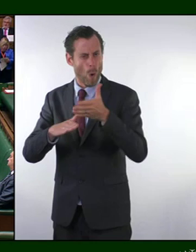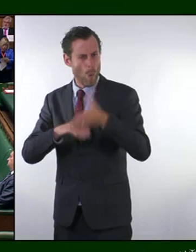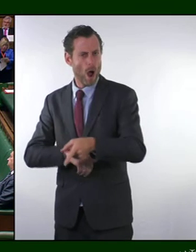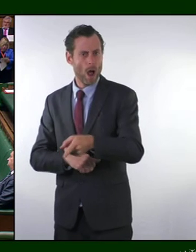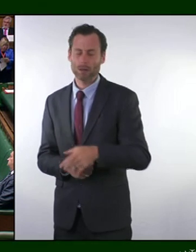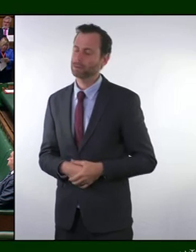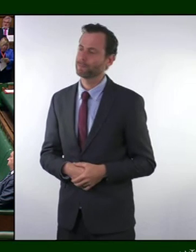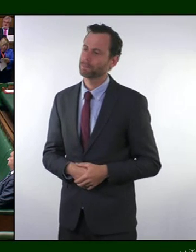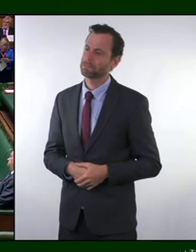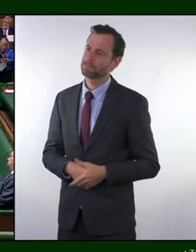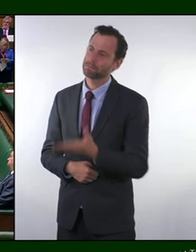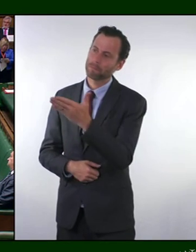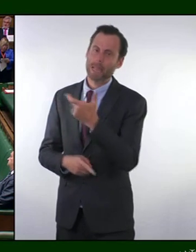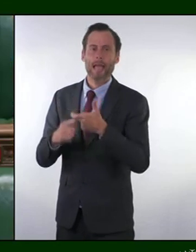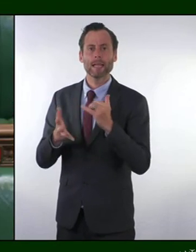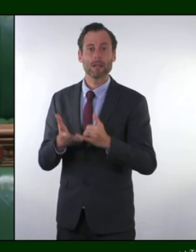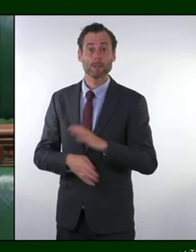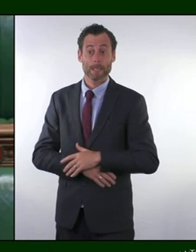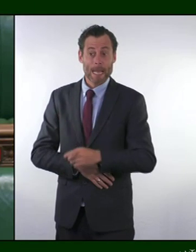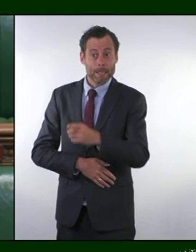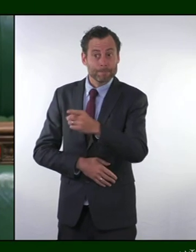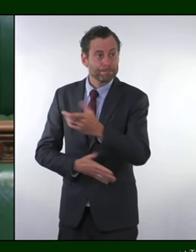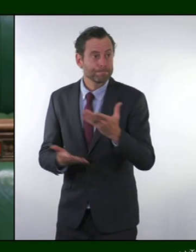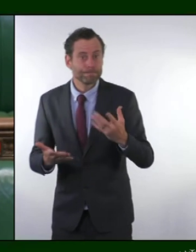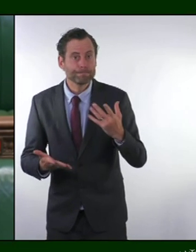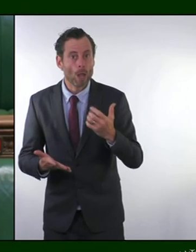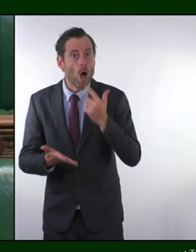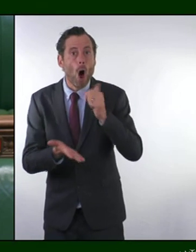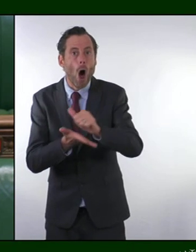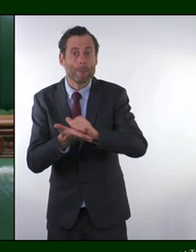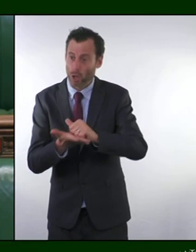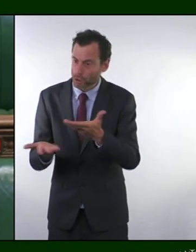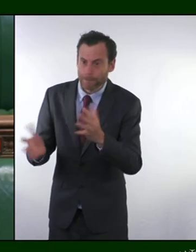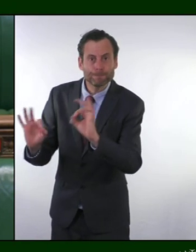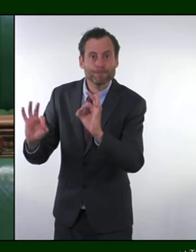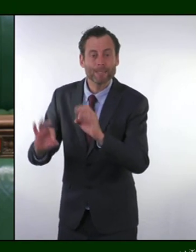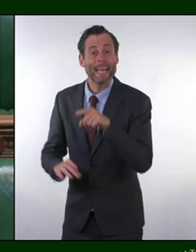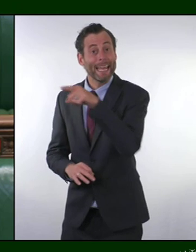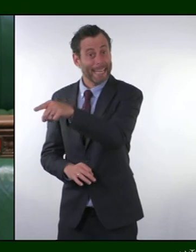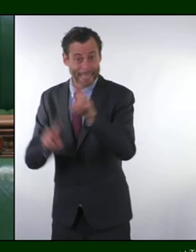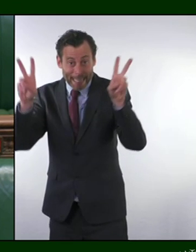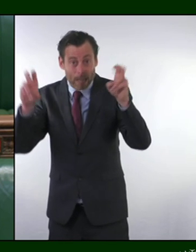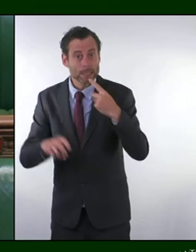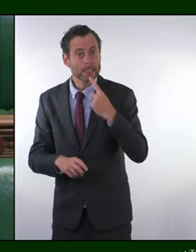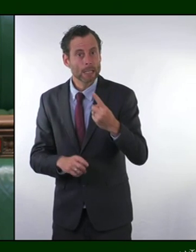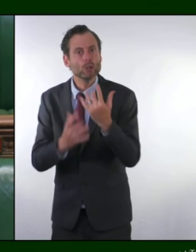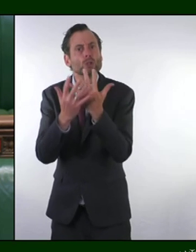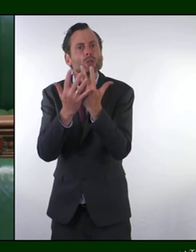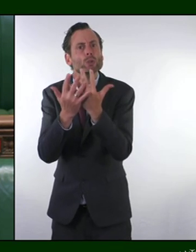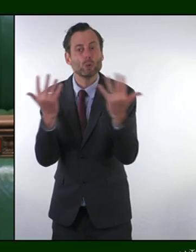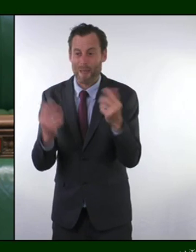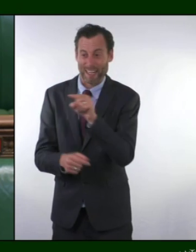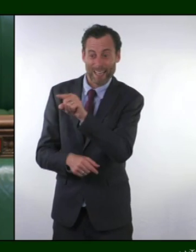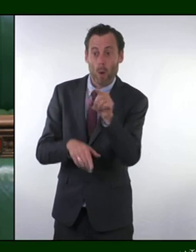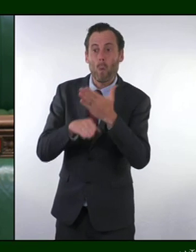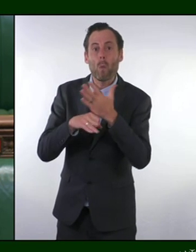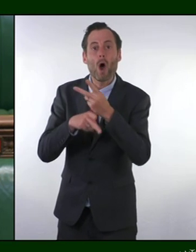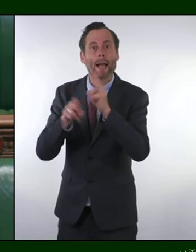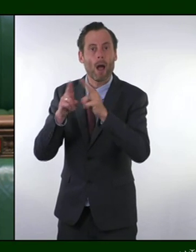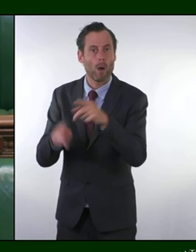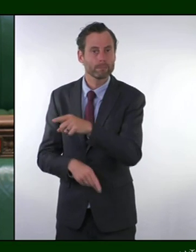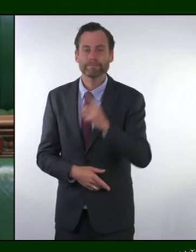That is not an apology, and it just will not wash. The Prime Minister said that “too many care homes didn’t really follow the procedures in the way that they could have”.